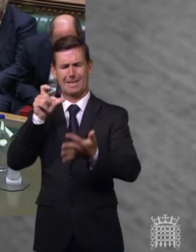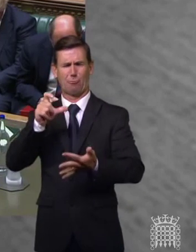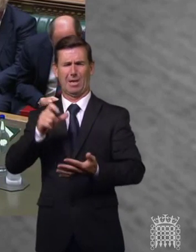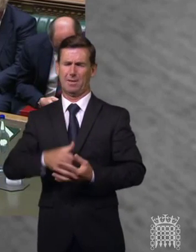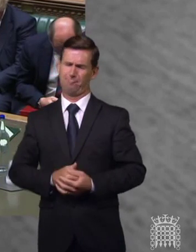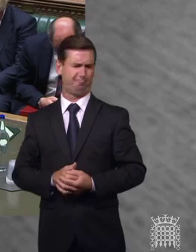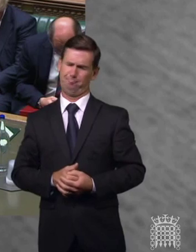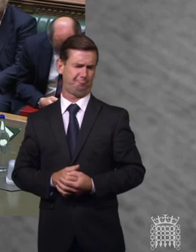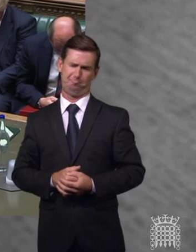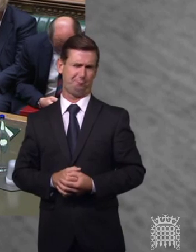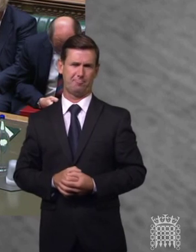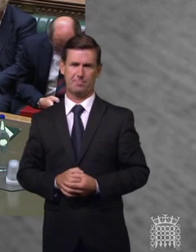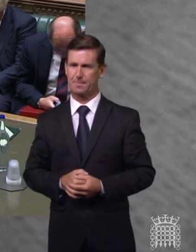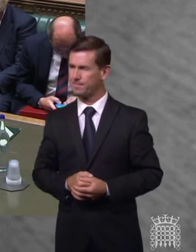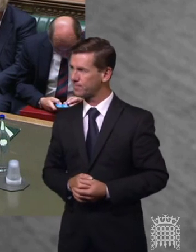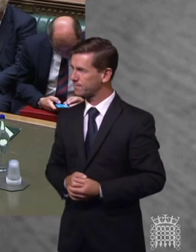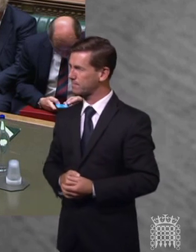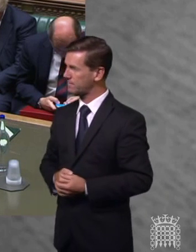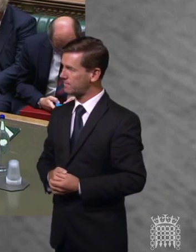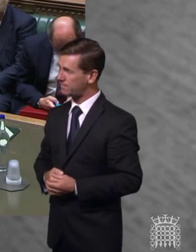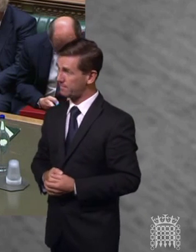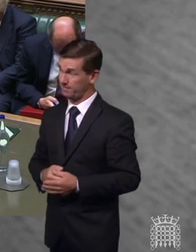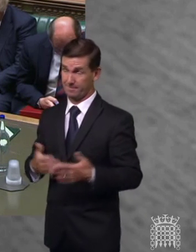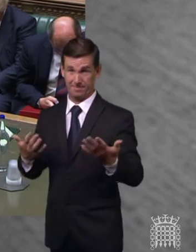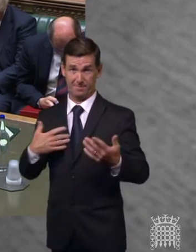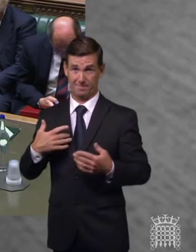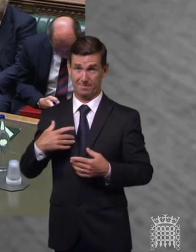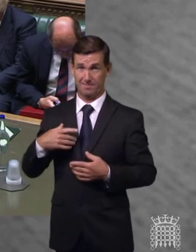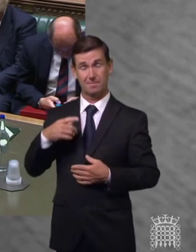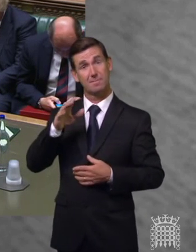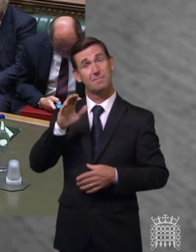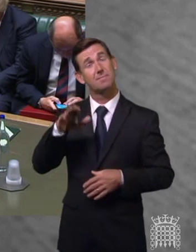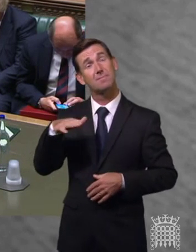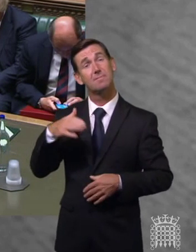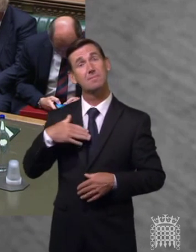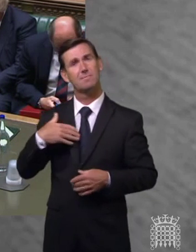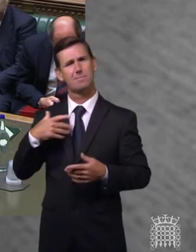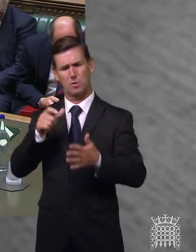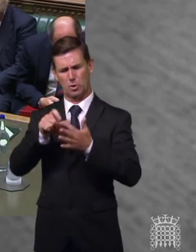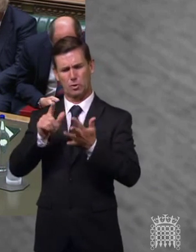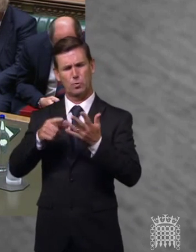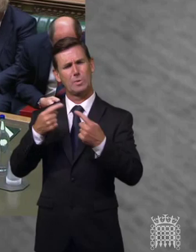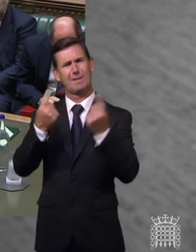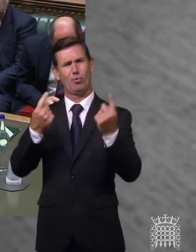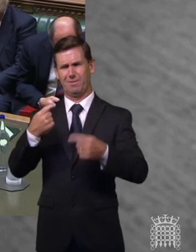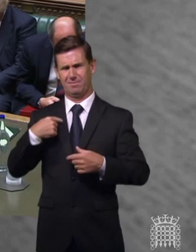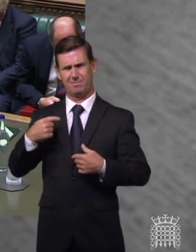What would I do differently? I would not stay on holiday while Kabul was falling.